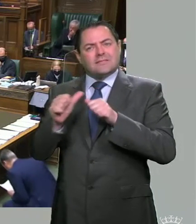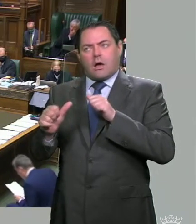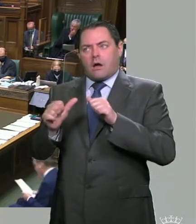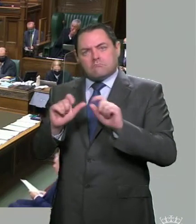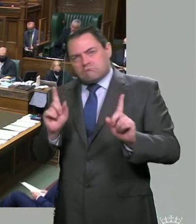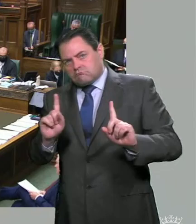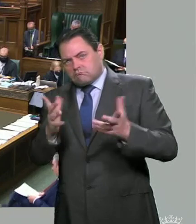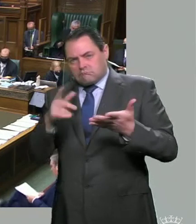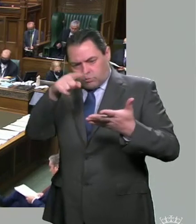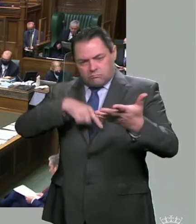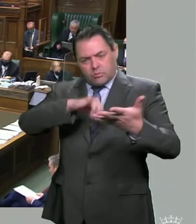Point to one thing.